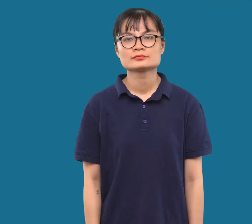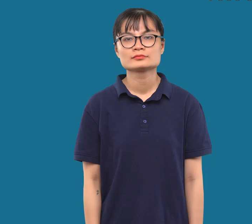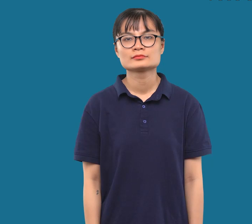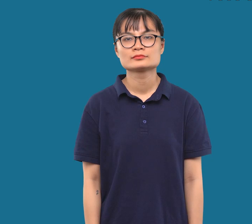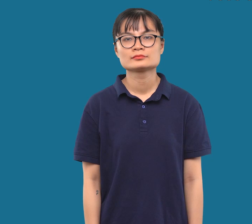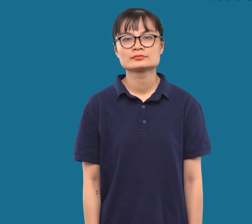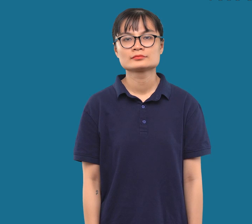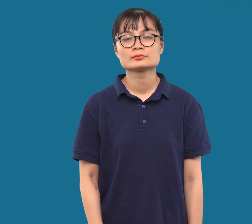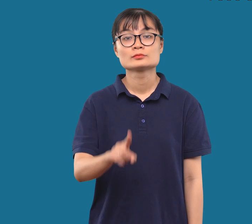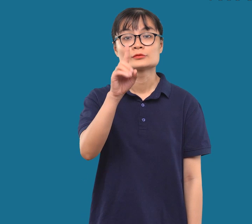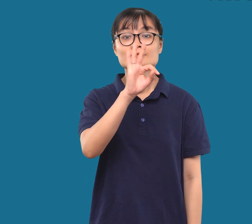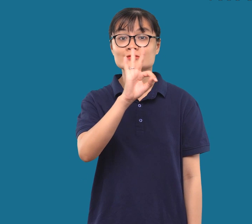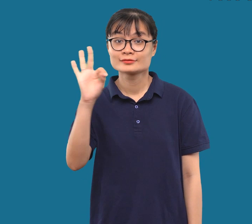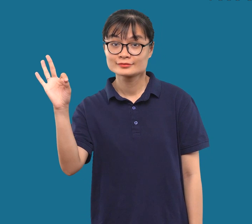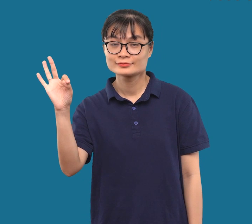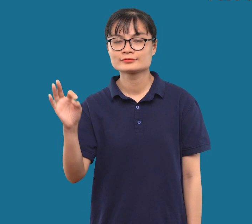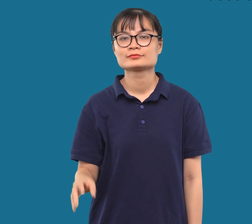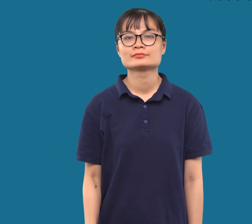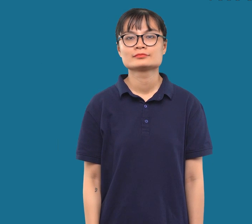1 000 000 (một triệu)